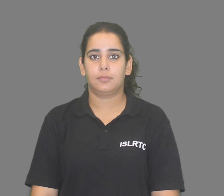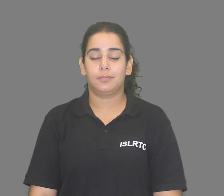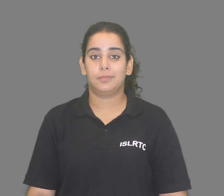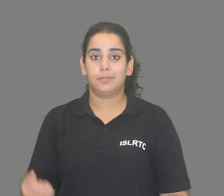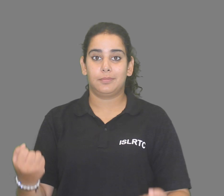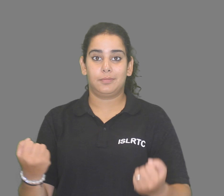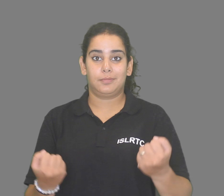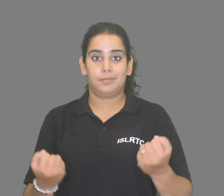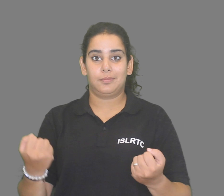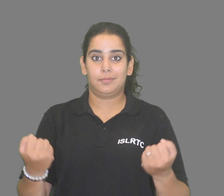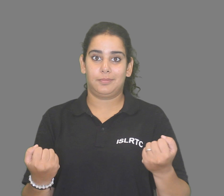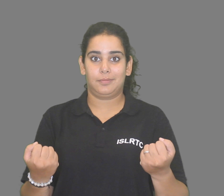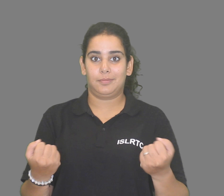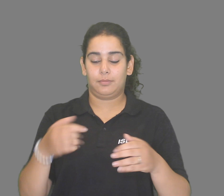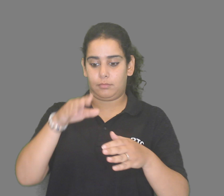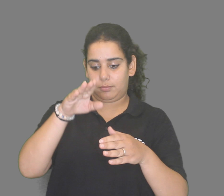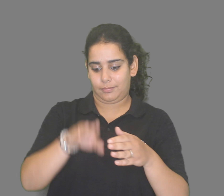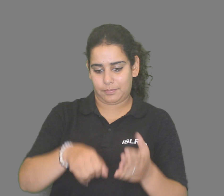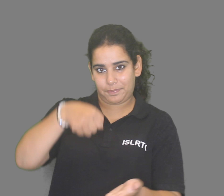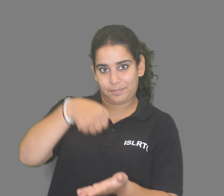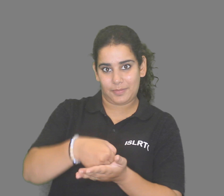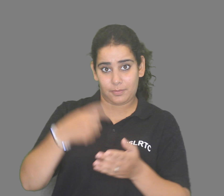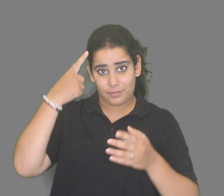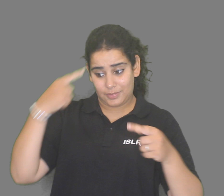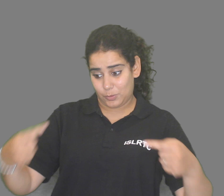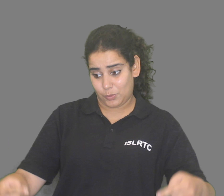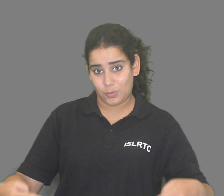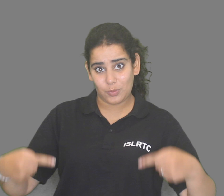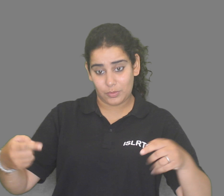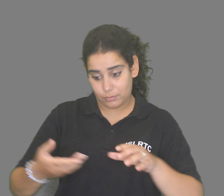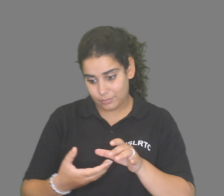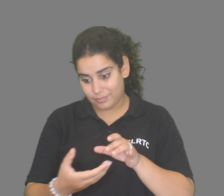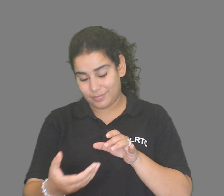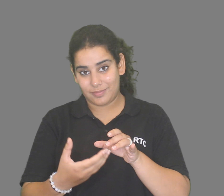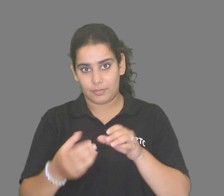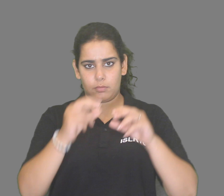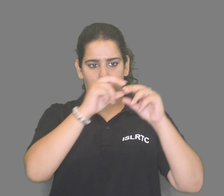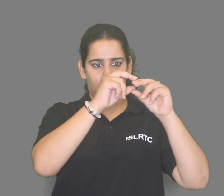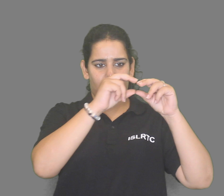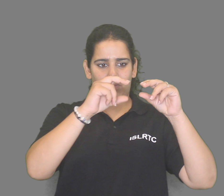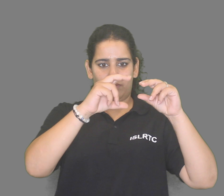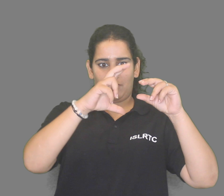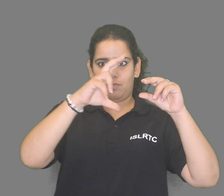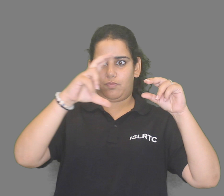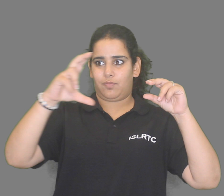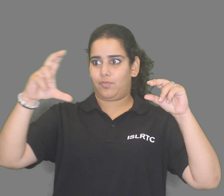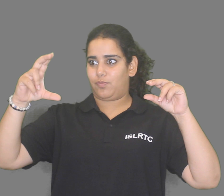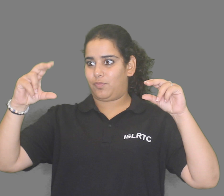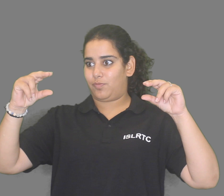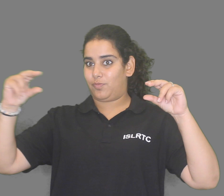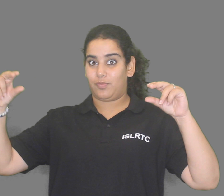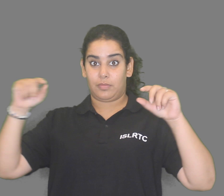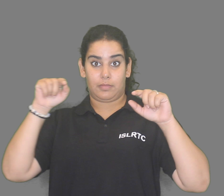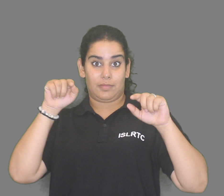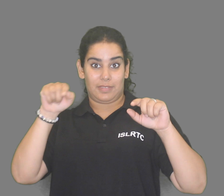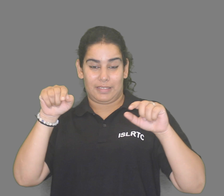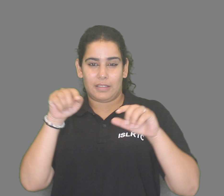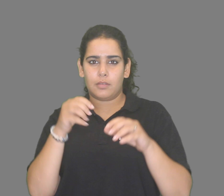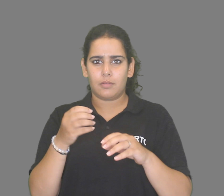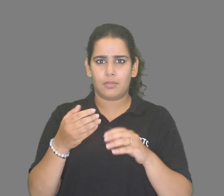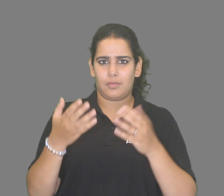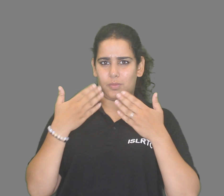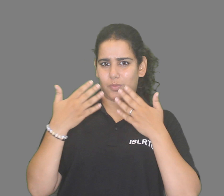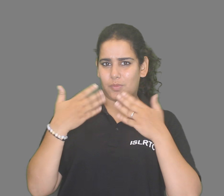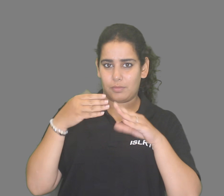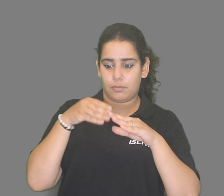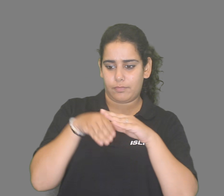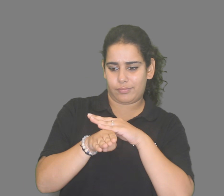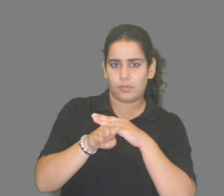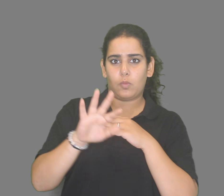Catalytic A substance which increases the speed of a chemical reaction